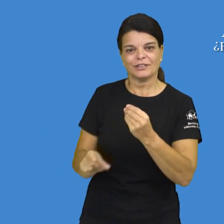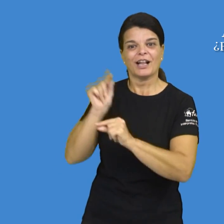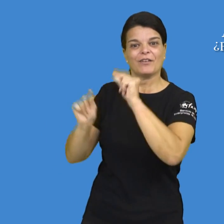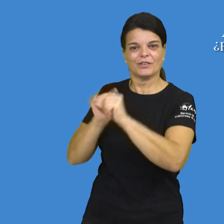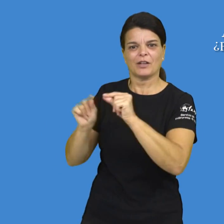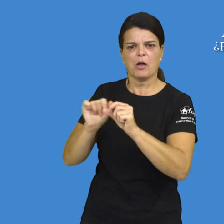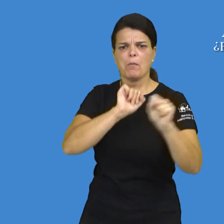virus